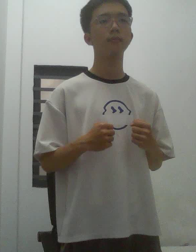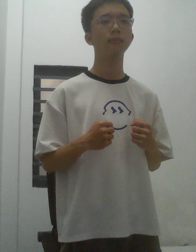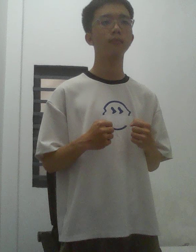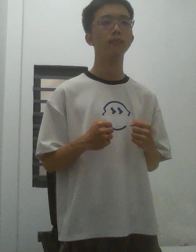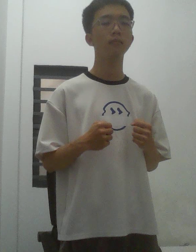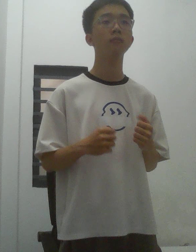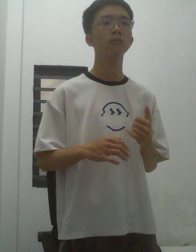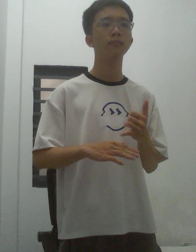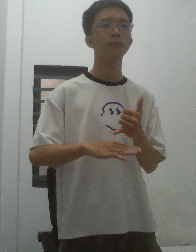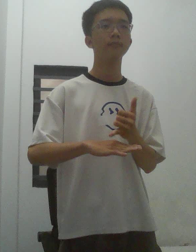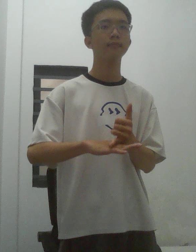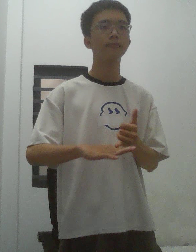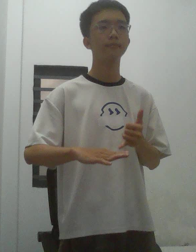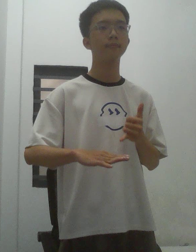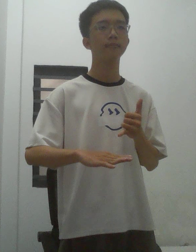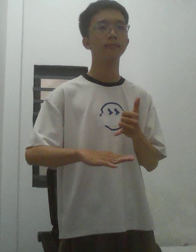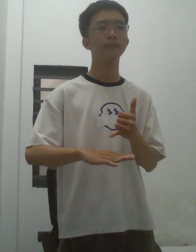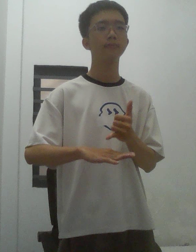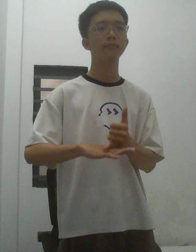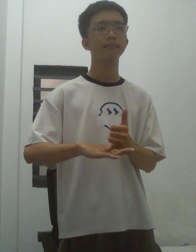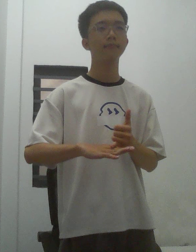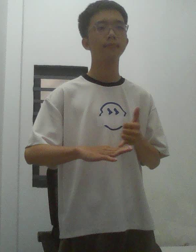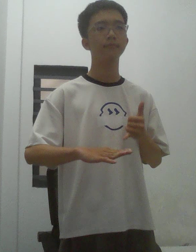cuoi tuan